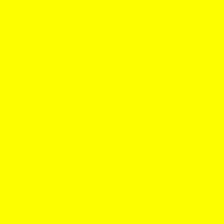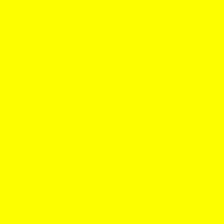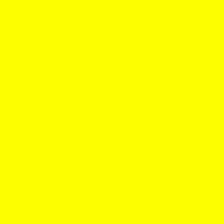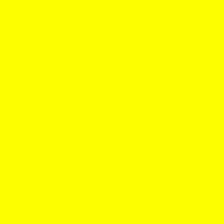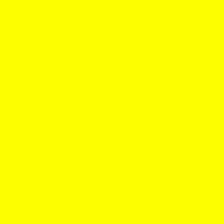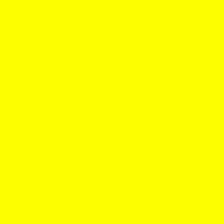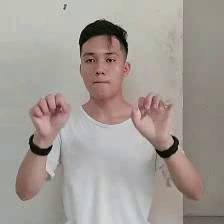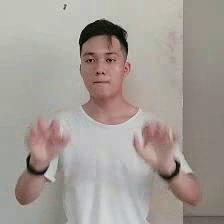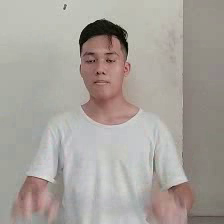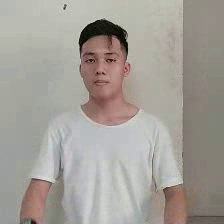Thăm